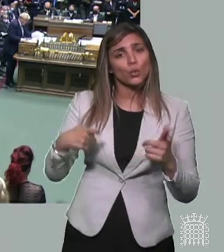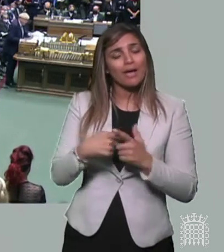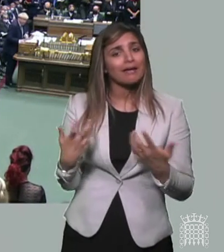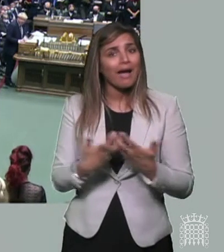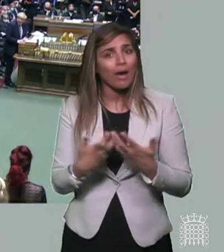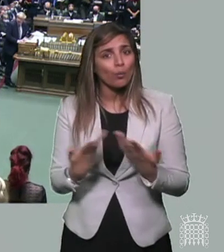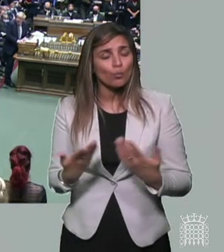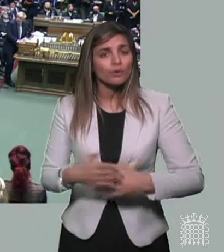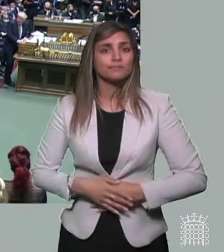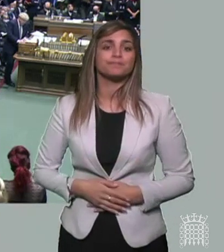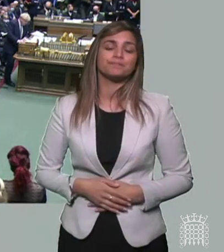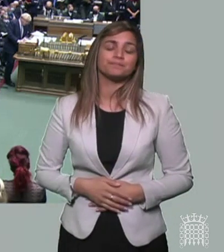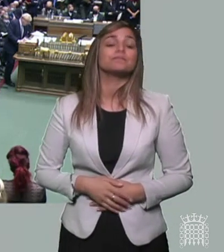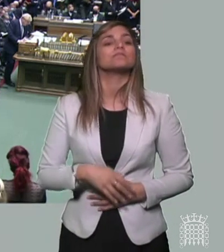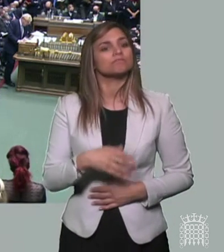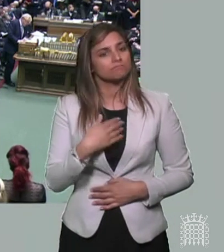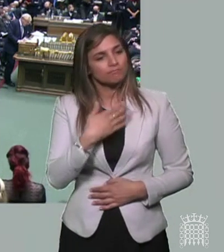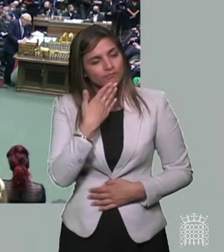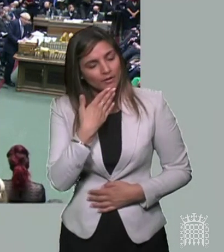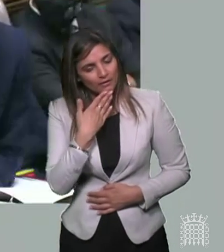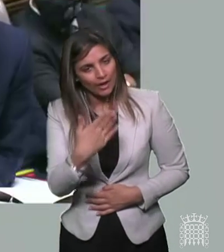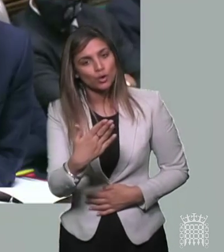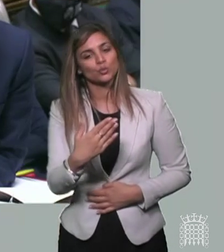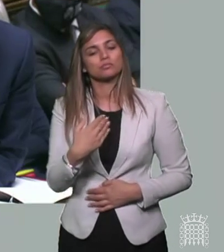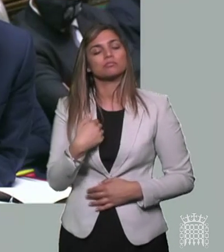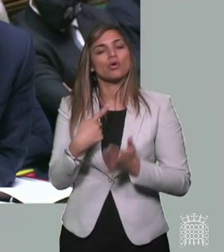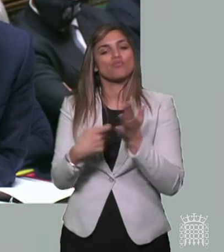I thank my honourable Friend for raising the case with me.